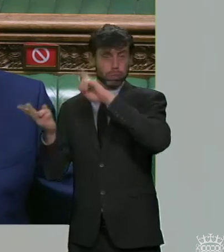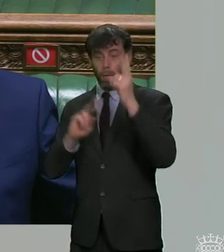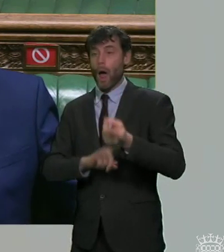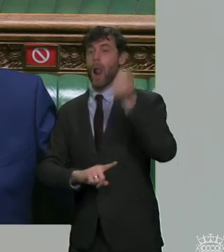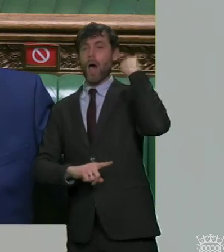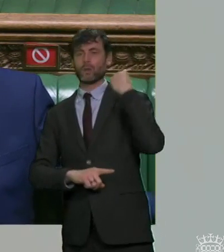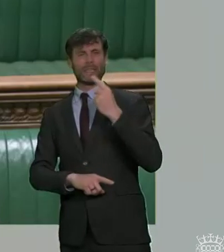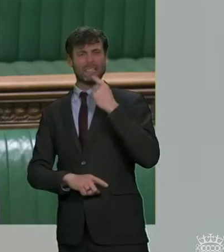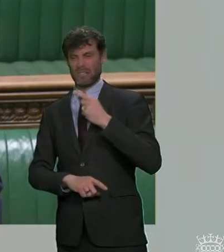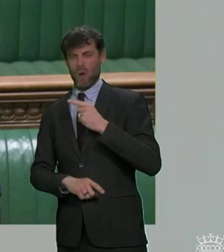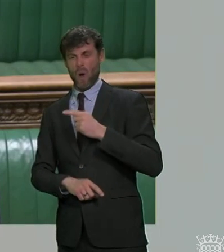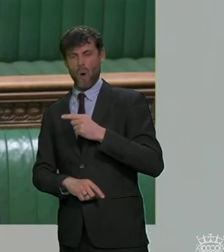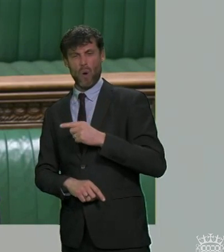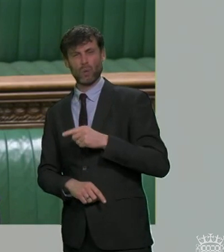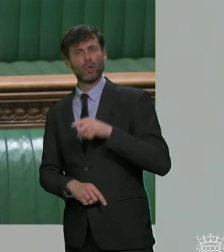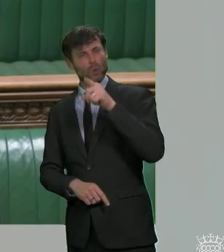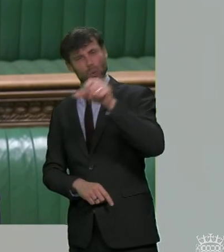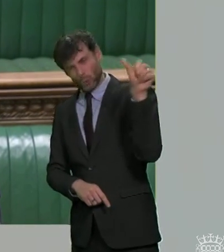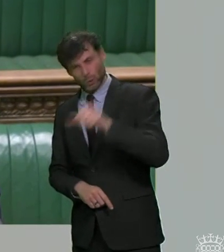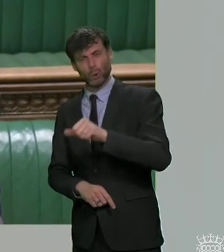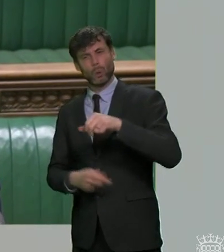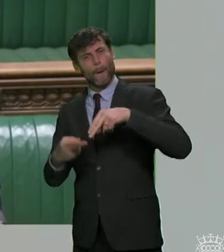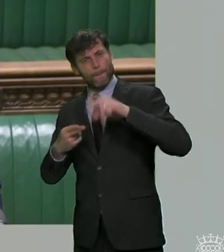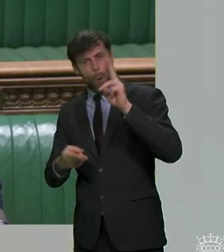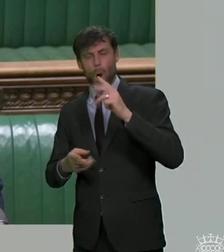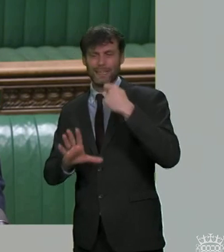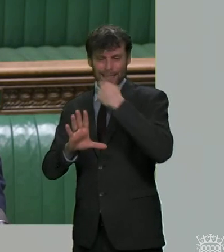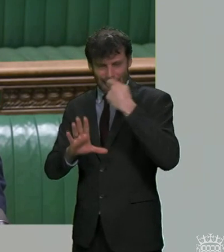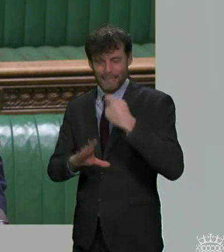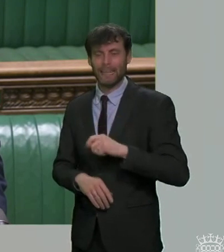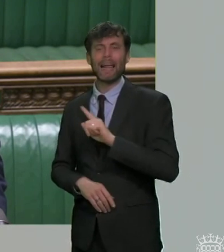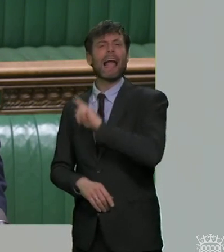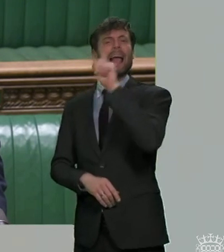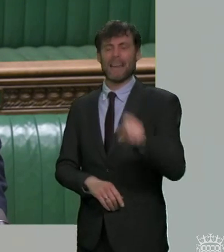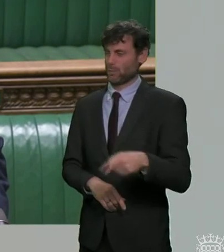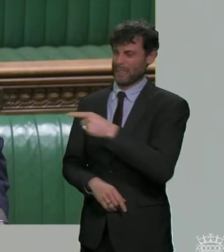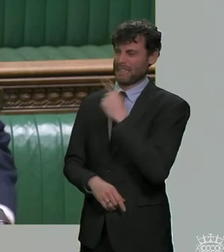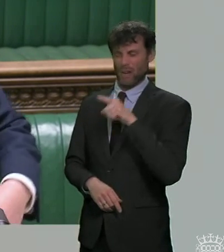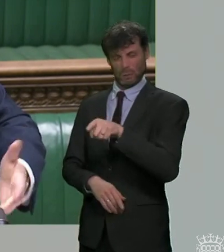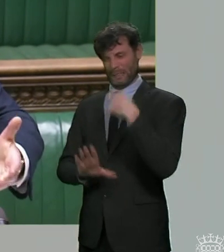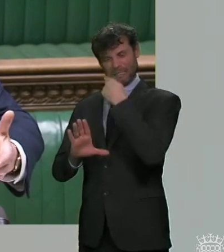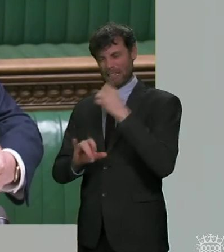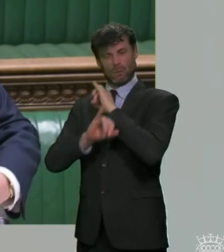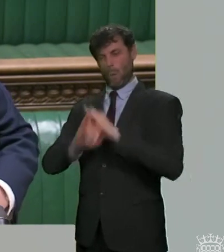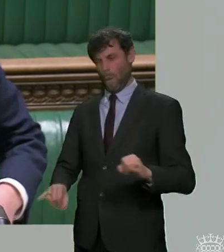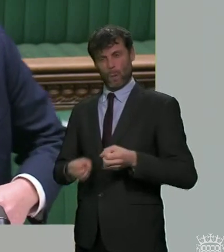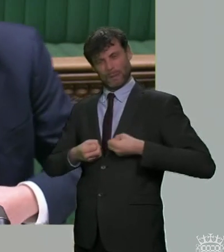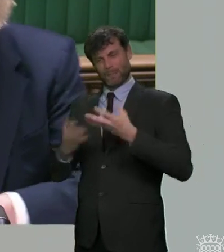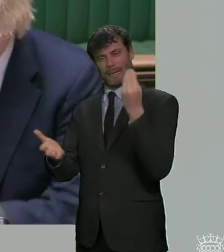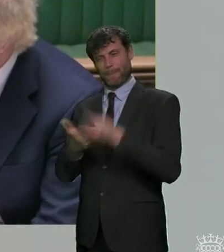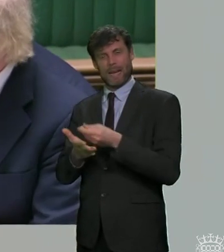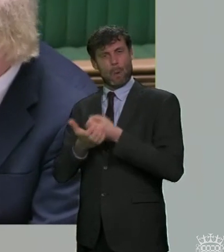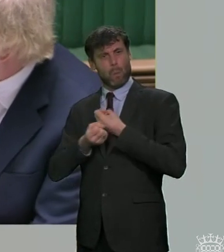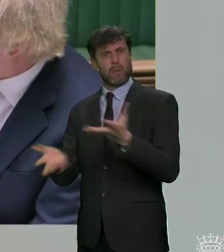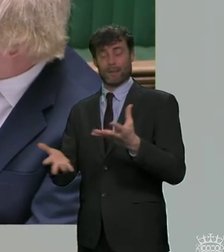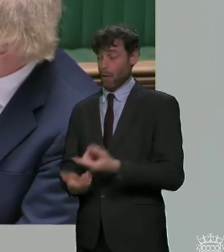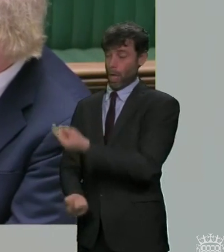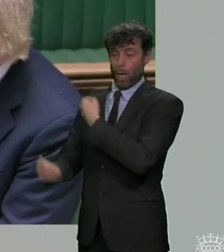One week he is attacking us and saying that we should be doing more testing, and the next week he is denouncing us for spending money on testing.